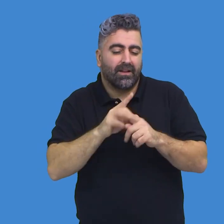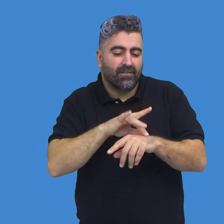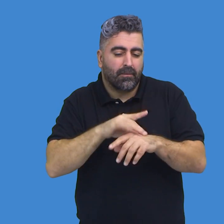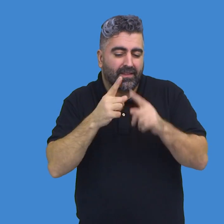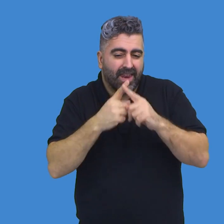enfermo